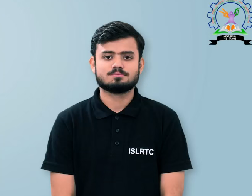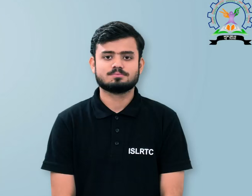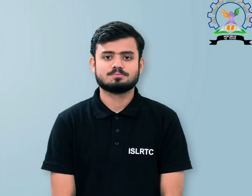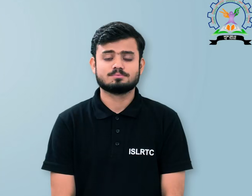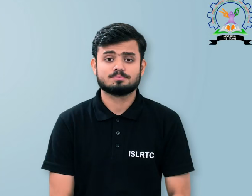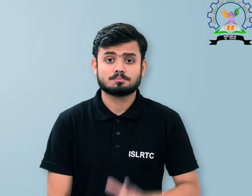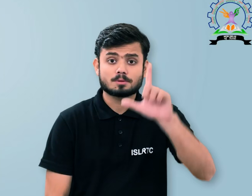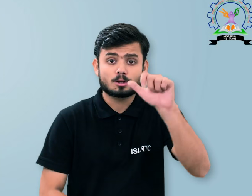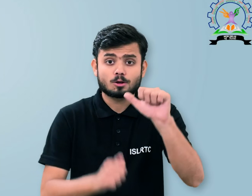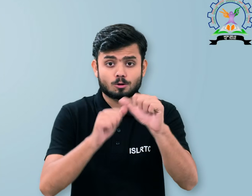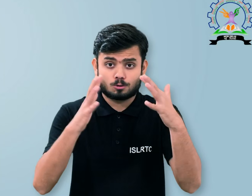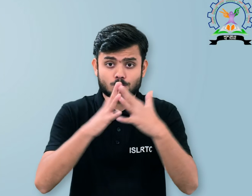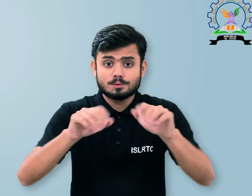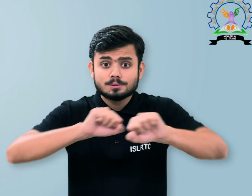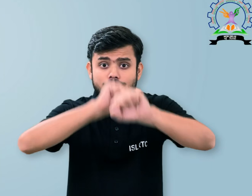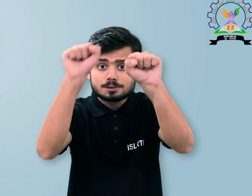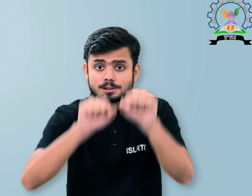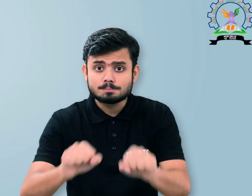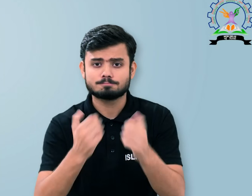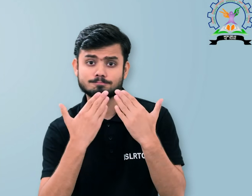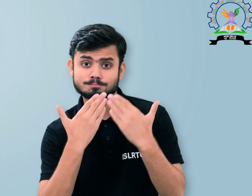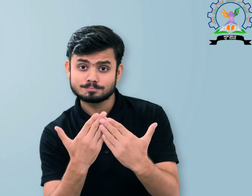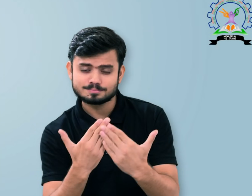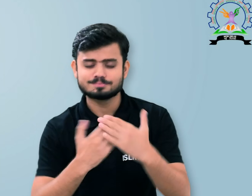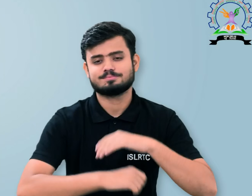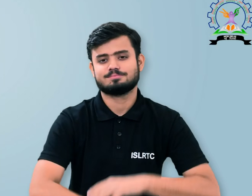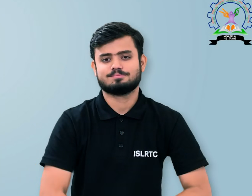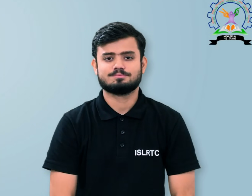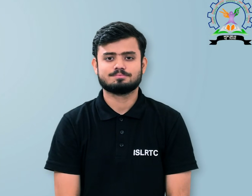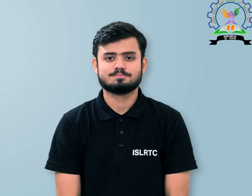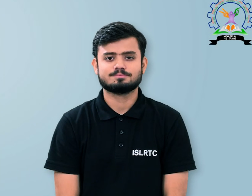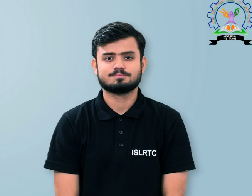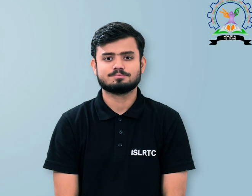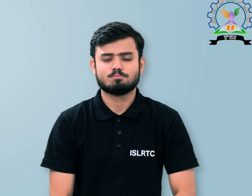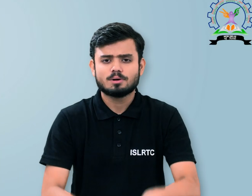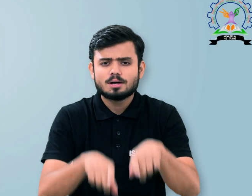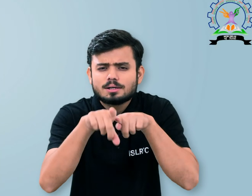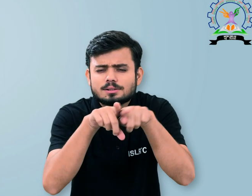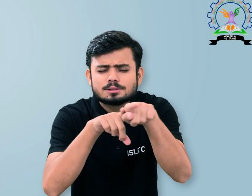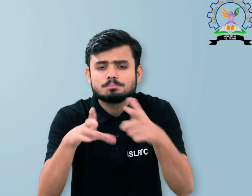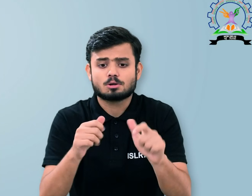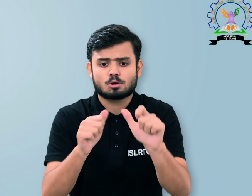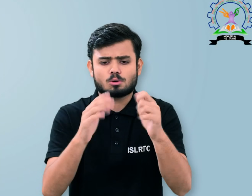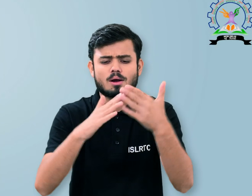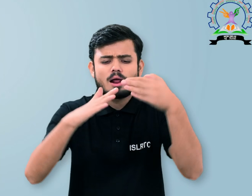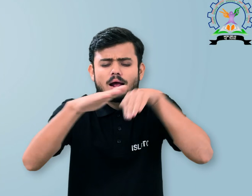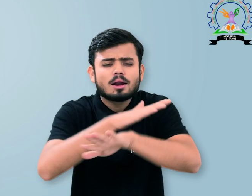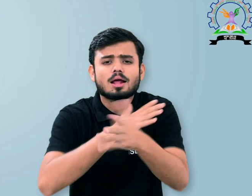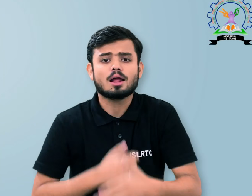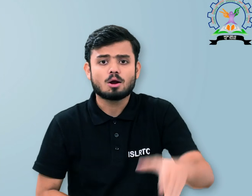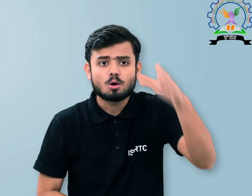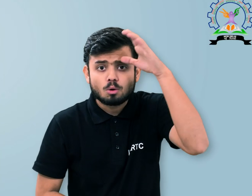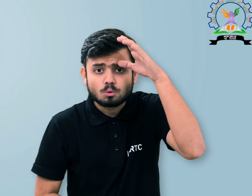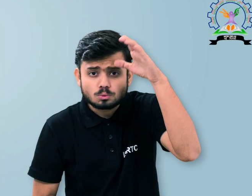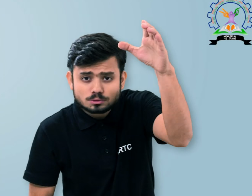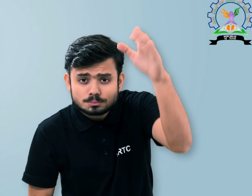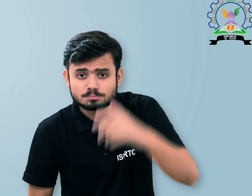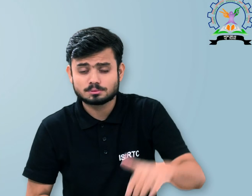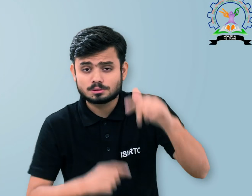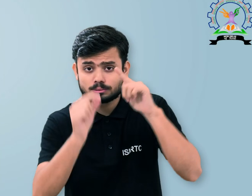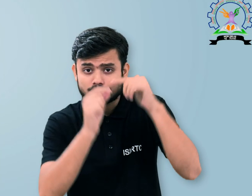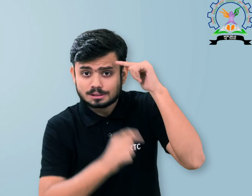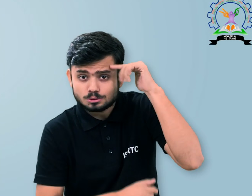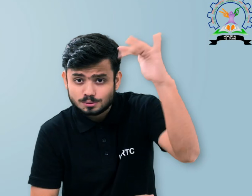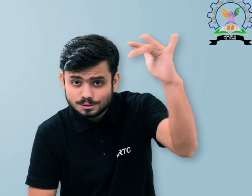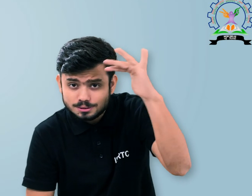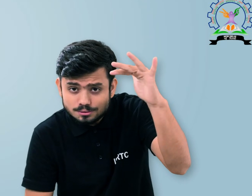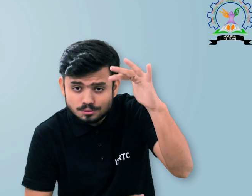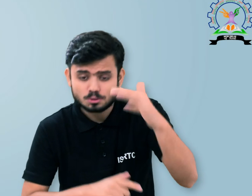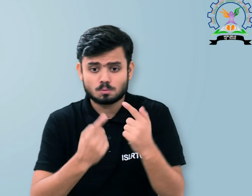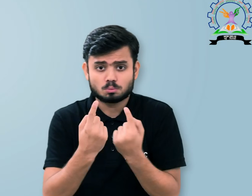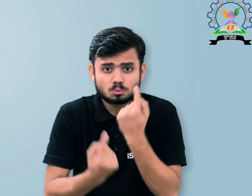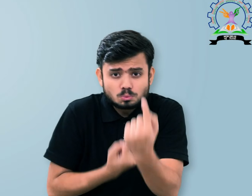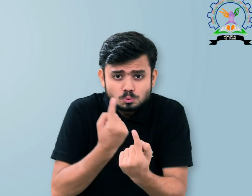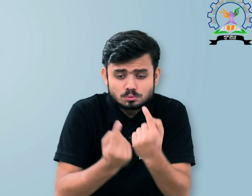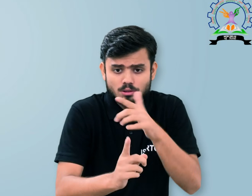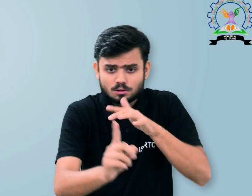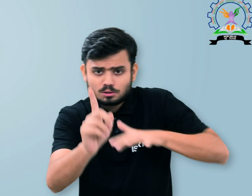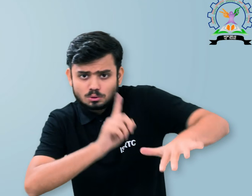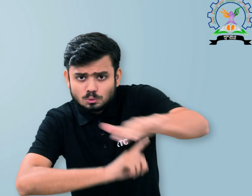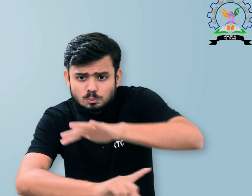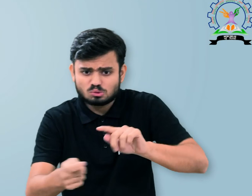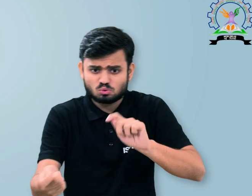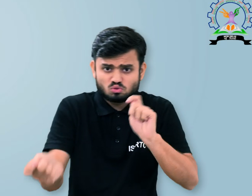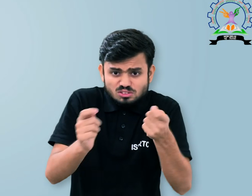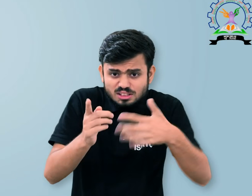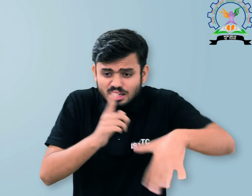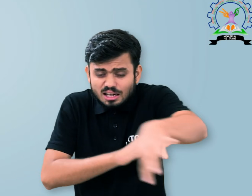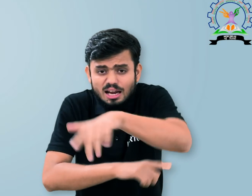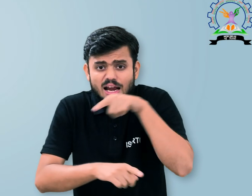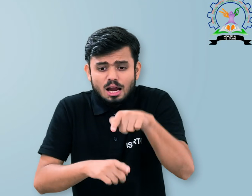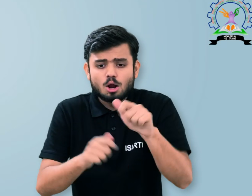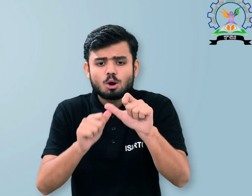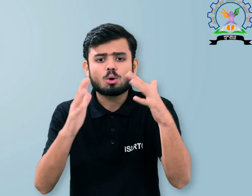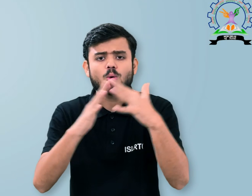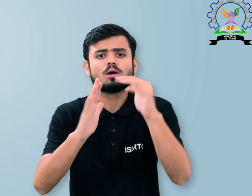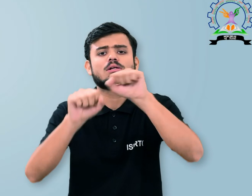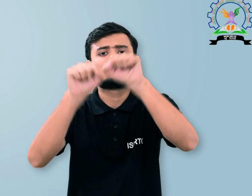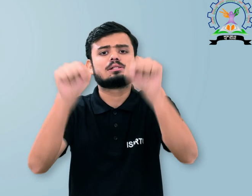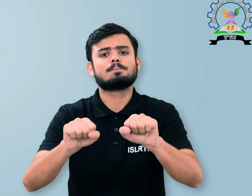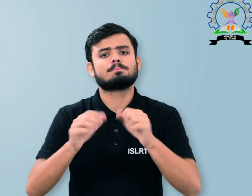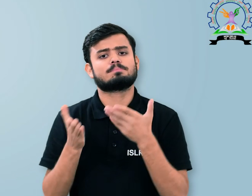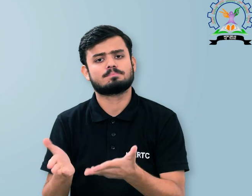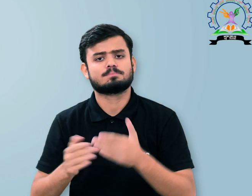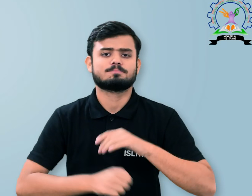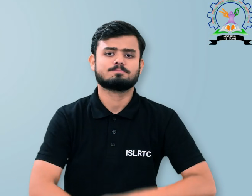Jurisprudence the science or philosophy of law. It is a system of law.